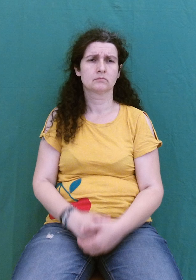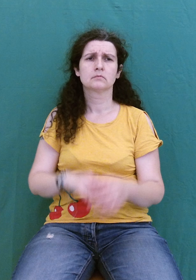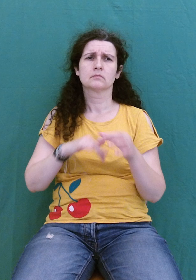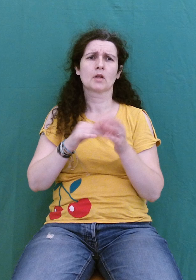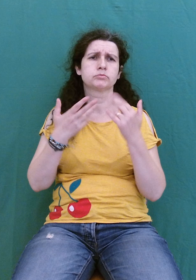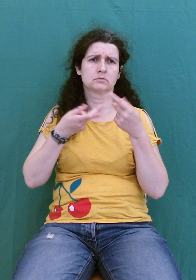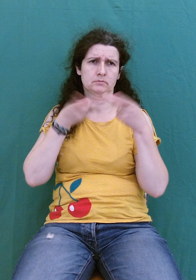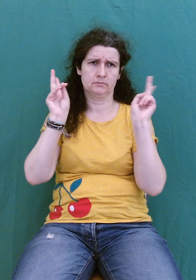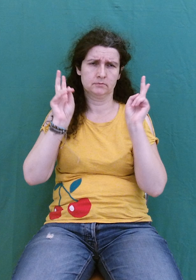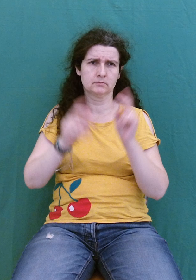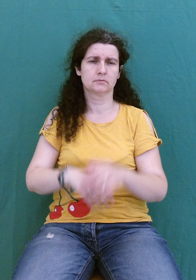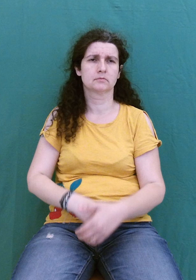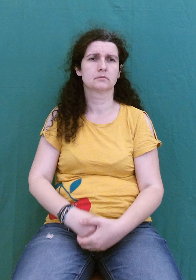ΒΕΡΑ ΔΕΝ ΥΠΑΡΧΩ ΕΛΕΥΘΕΡΗ